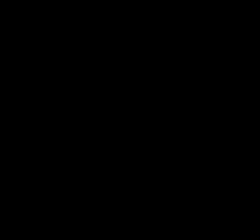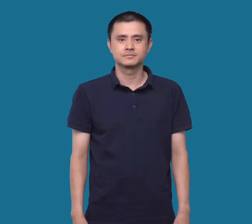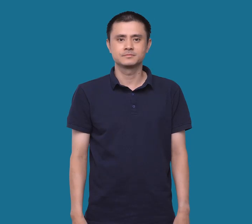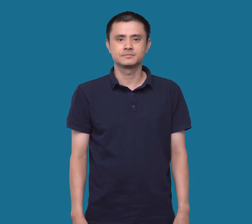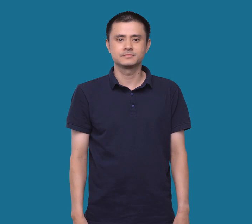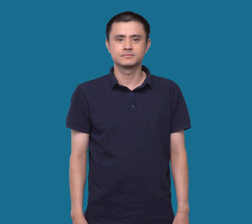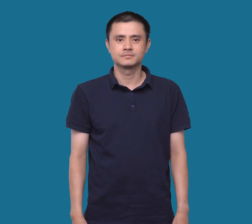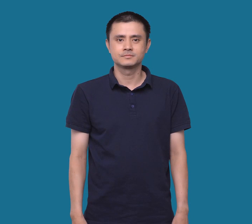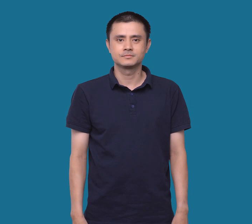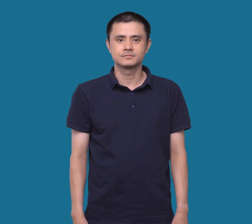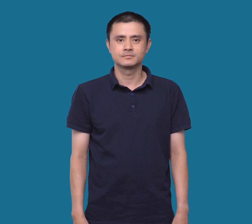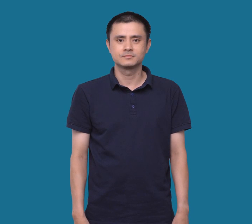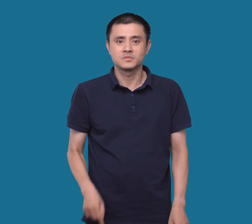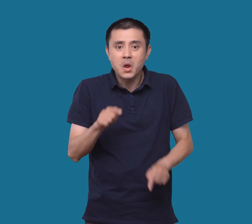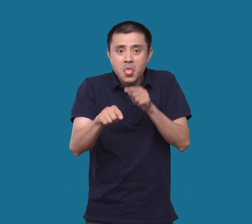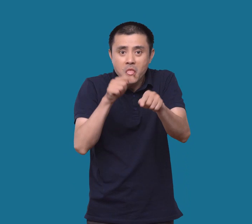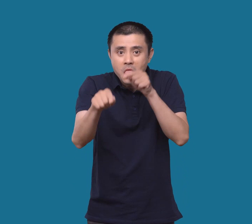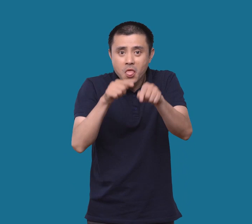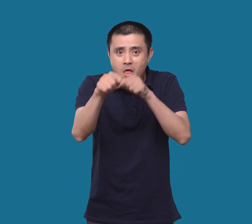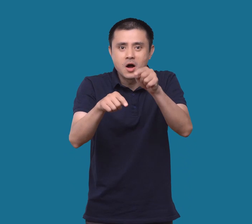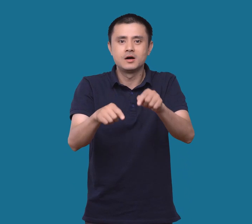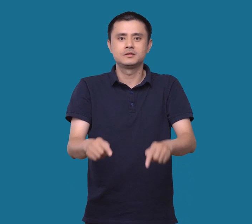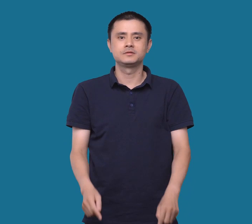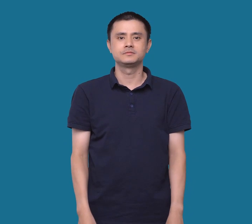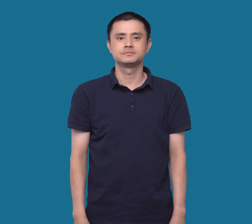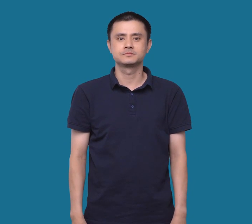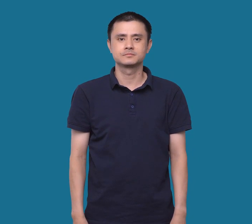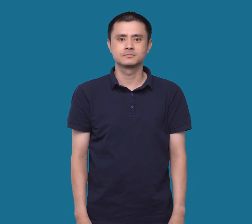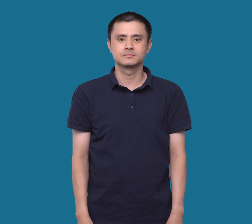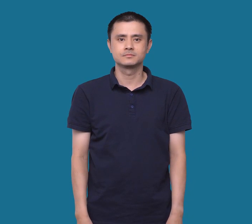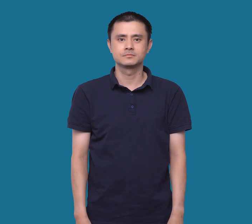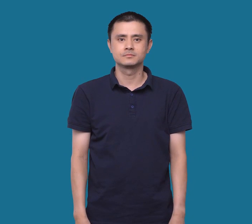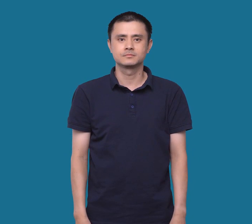châm chọc